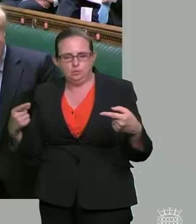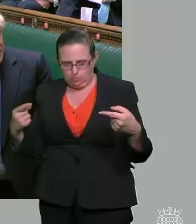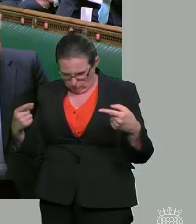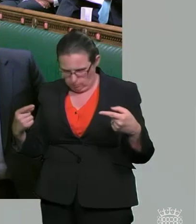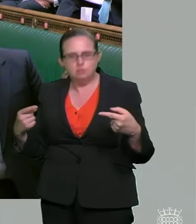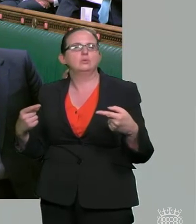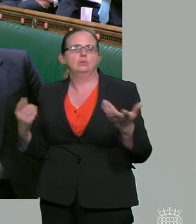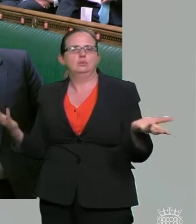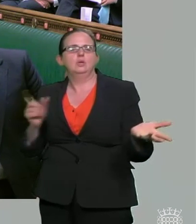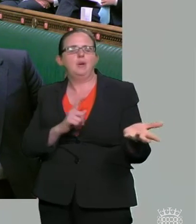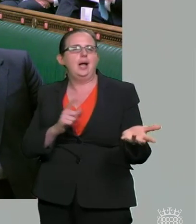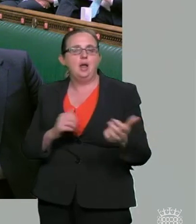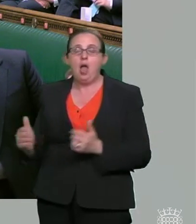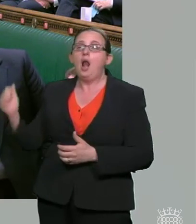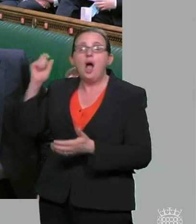At the last election,